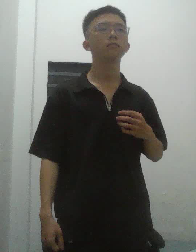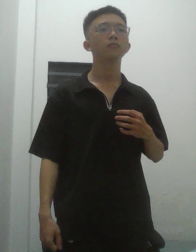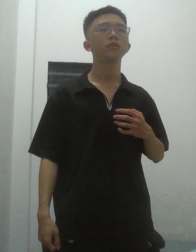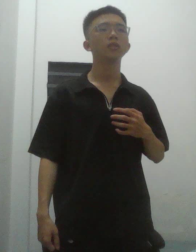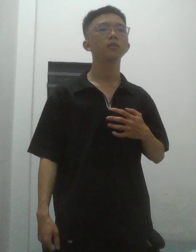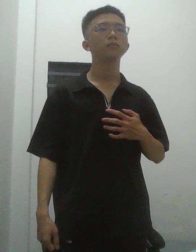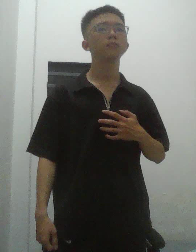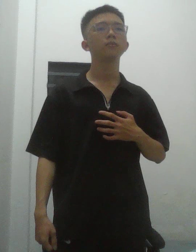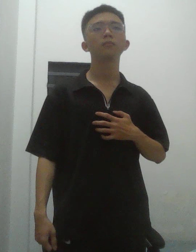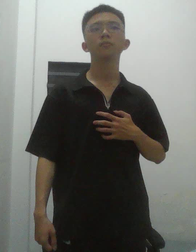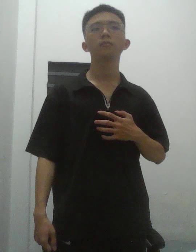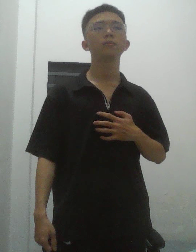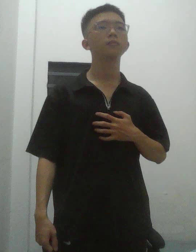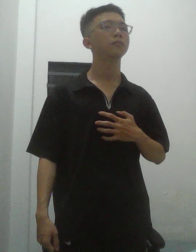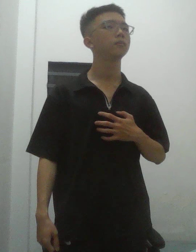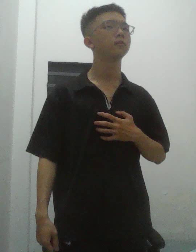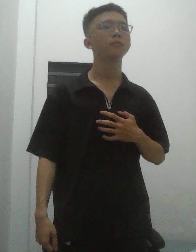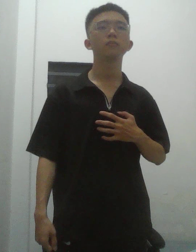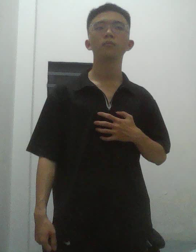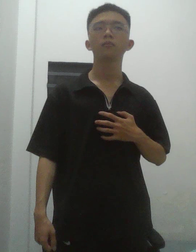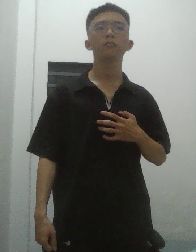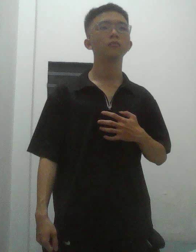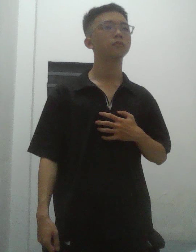khong thich